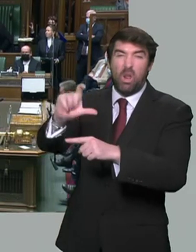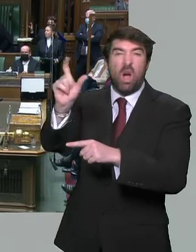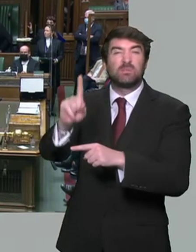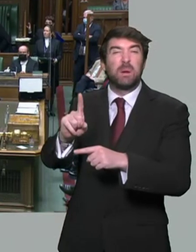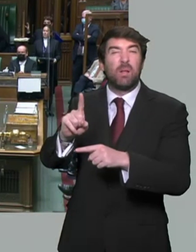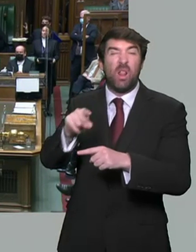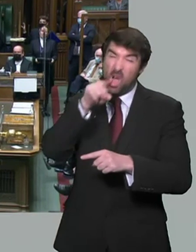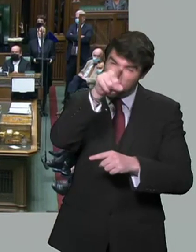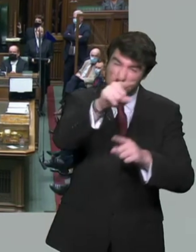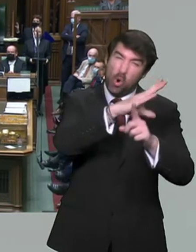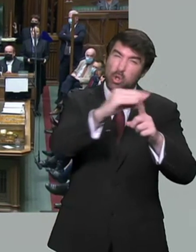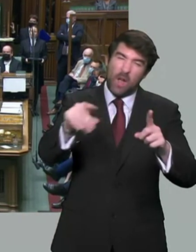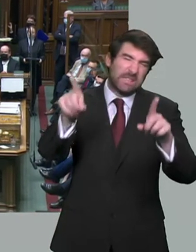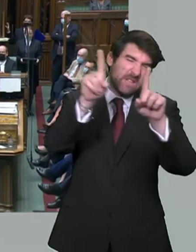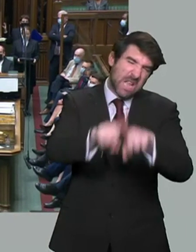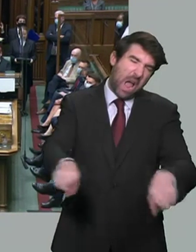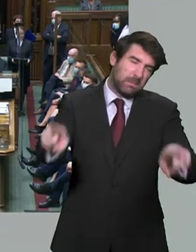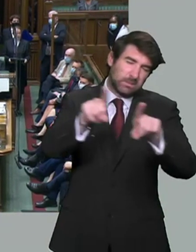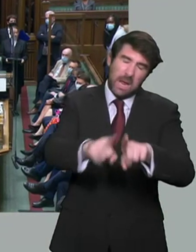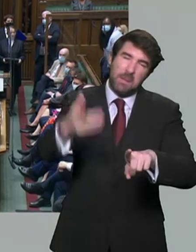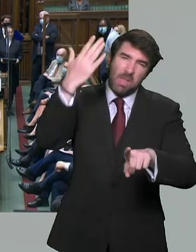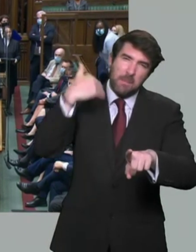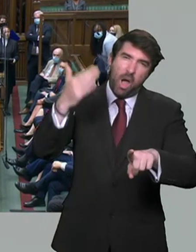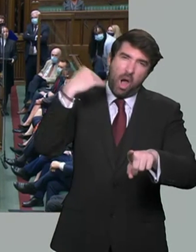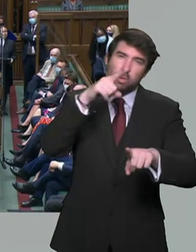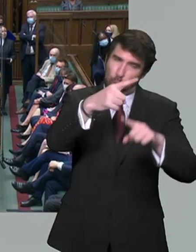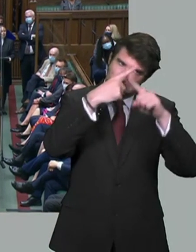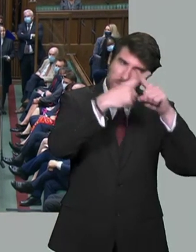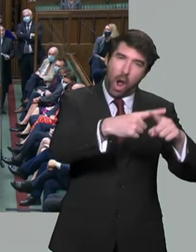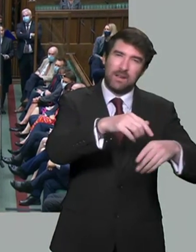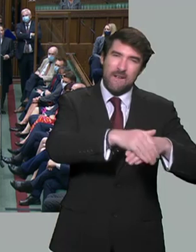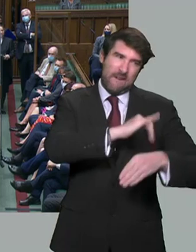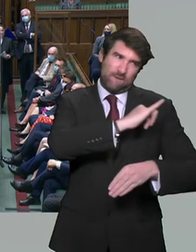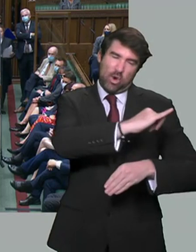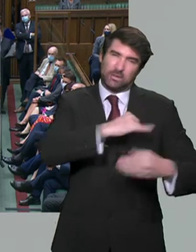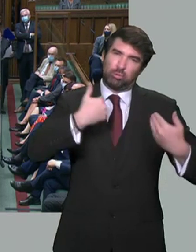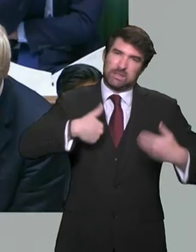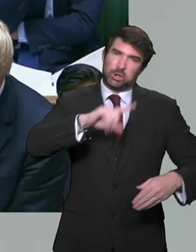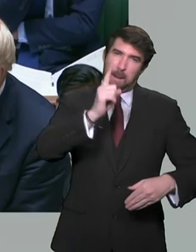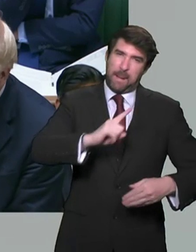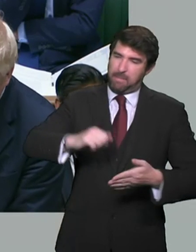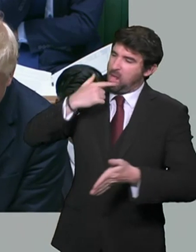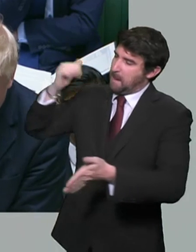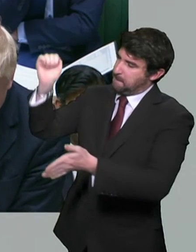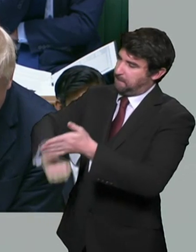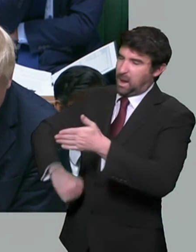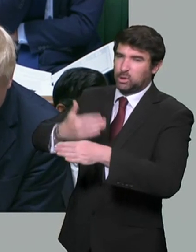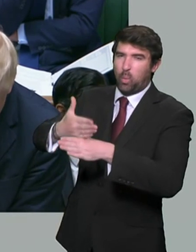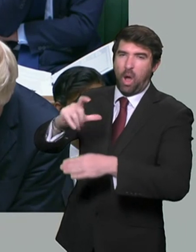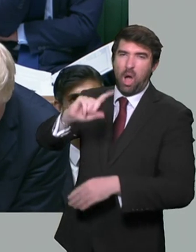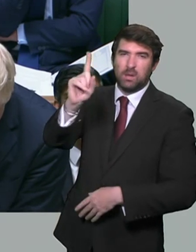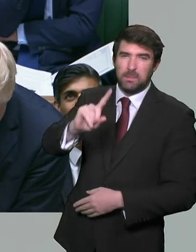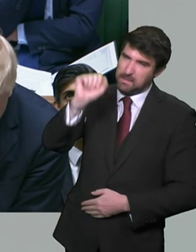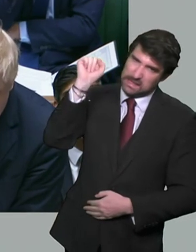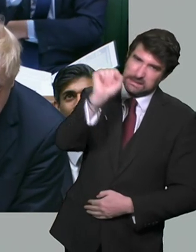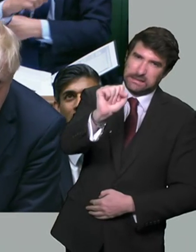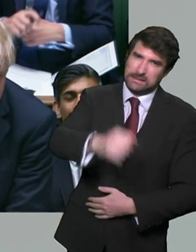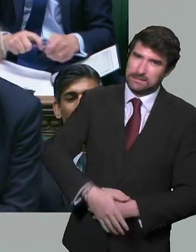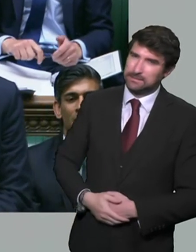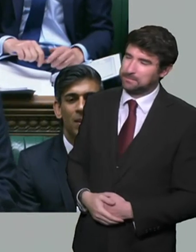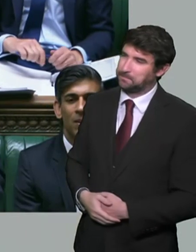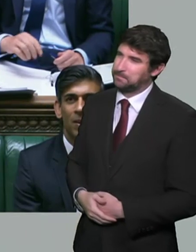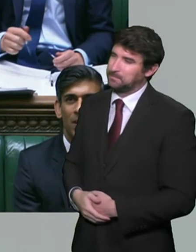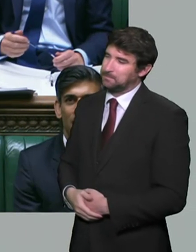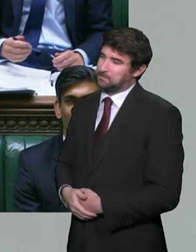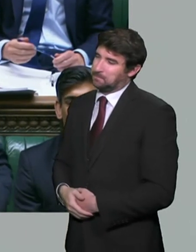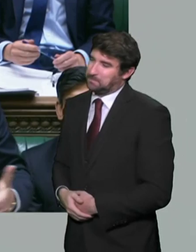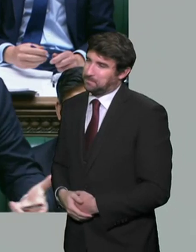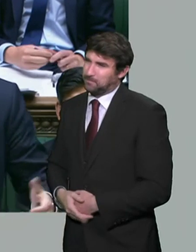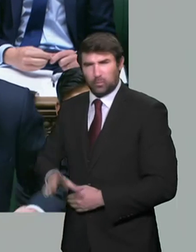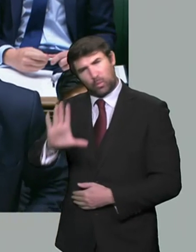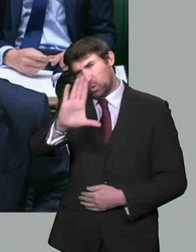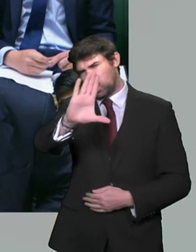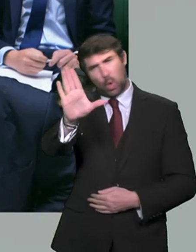Very sadly, Mr Speaker, what you are hearing is the same old nonsense from Labour, because they want to scrap universal credit.